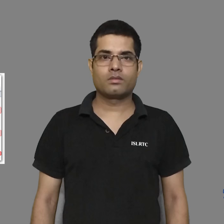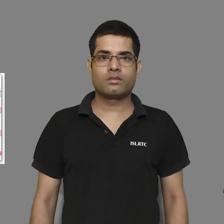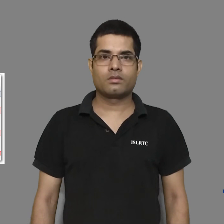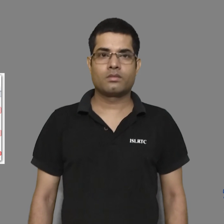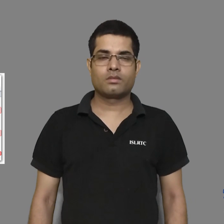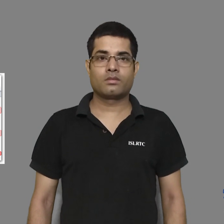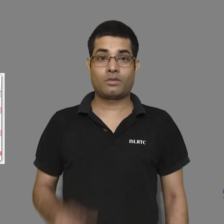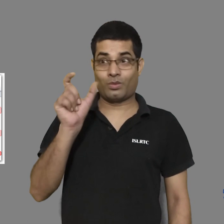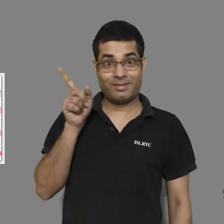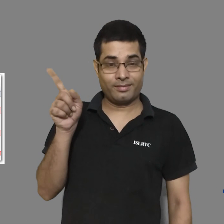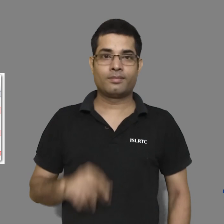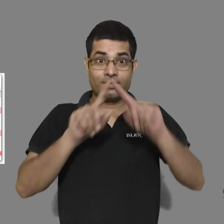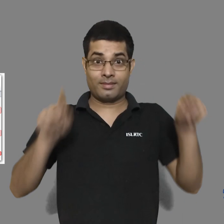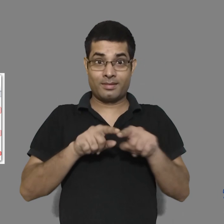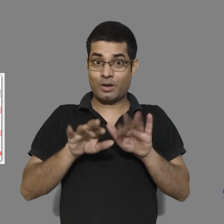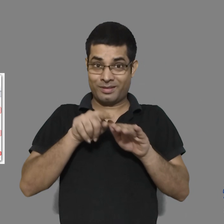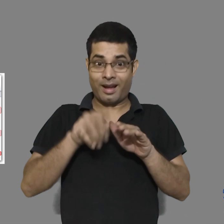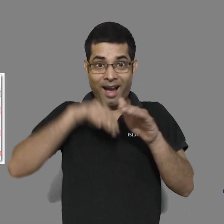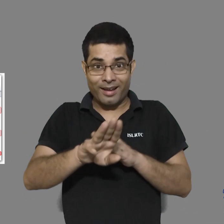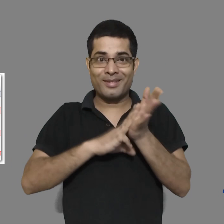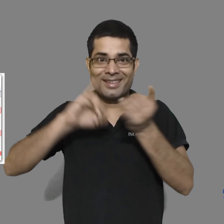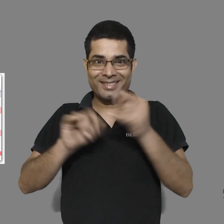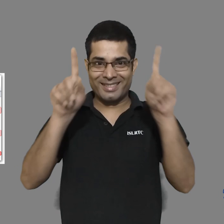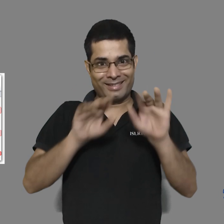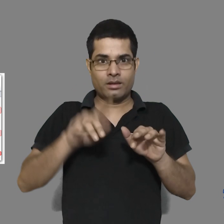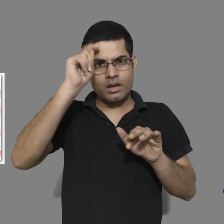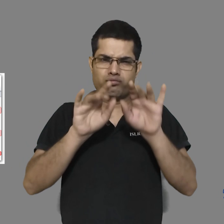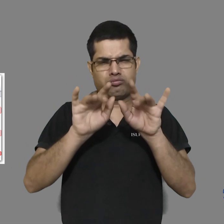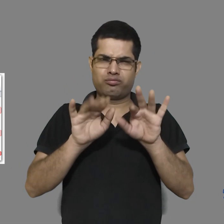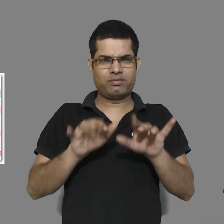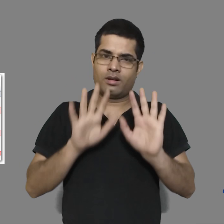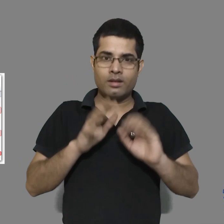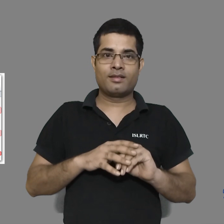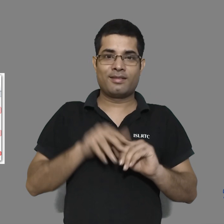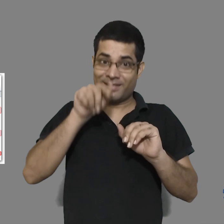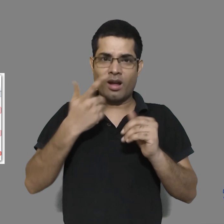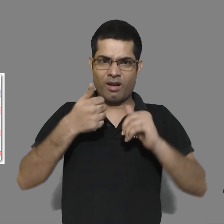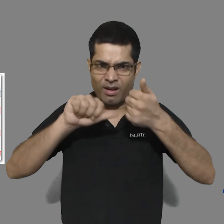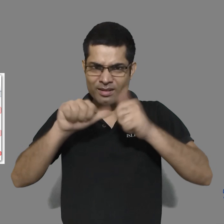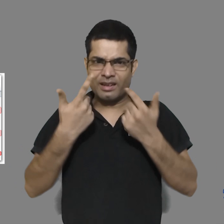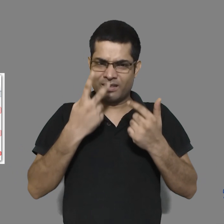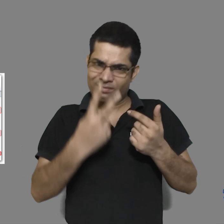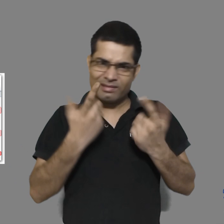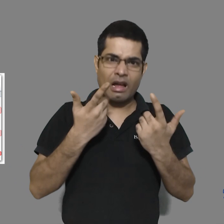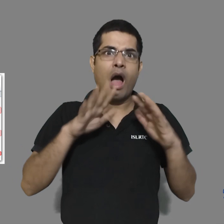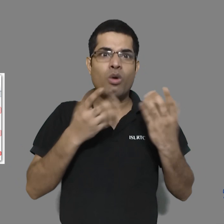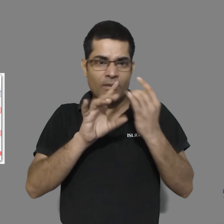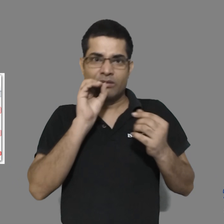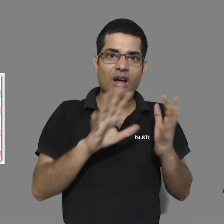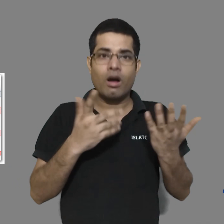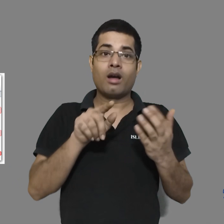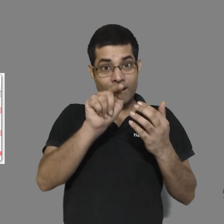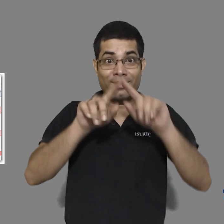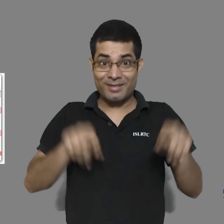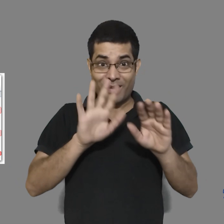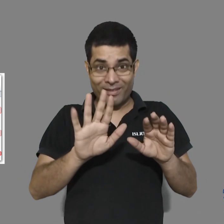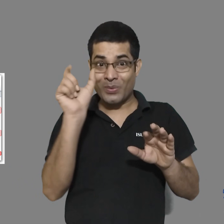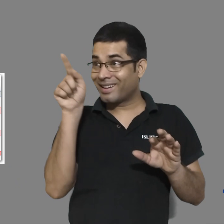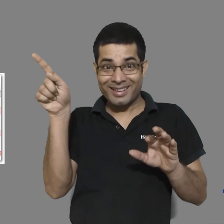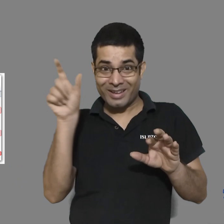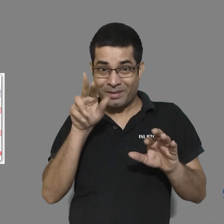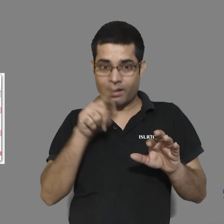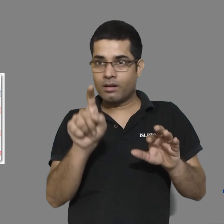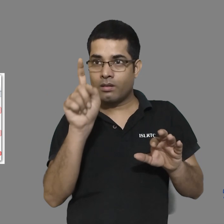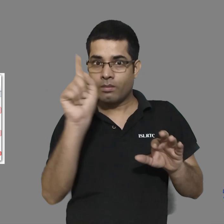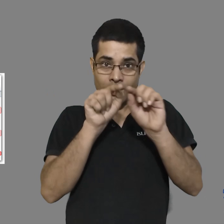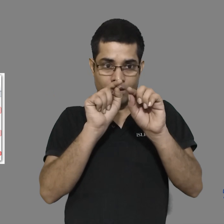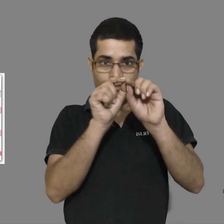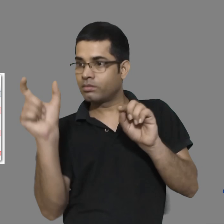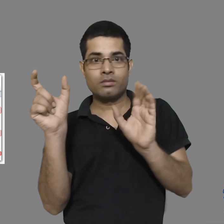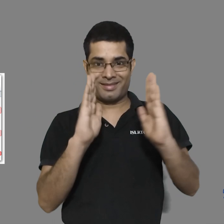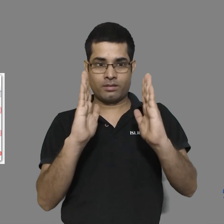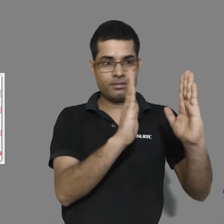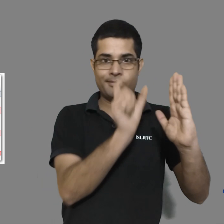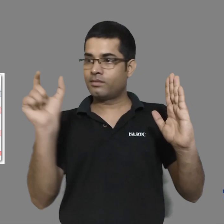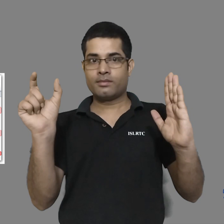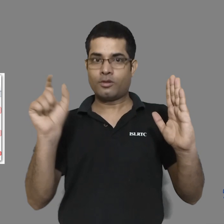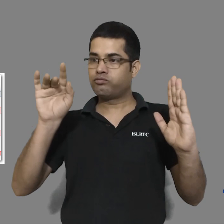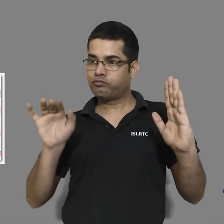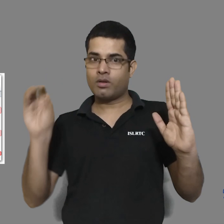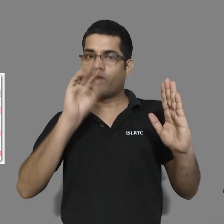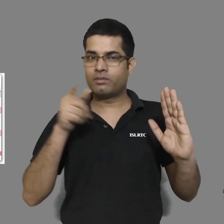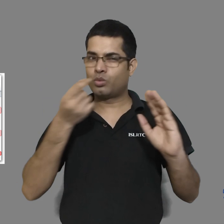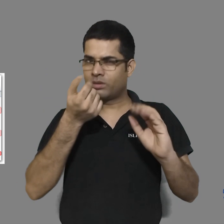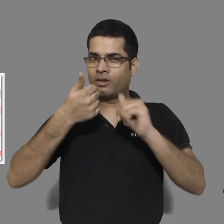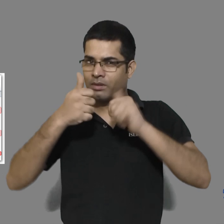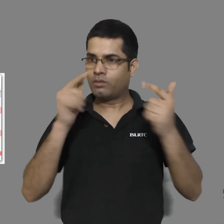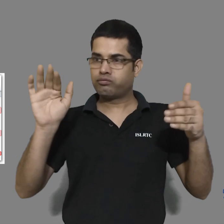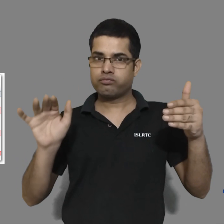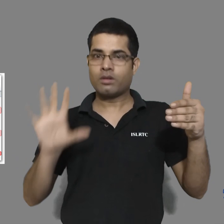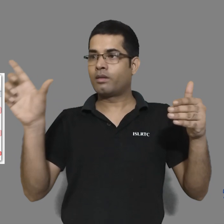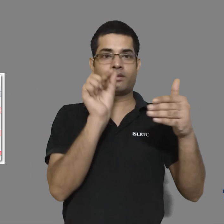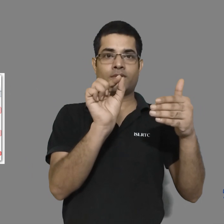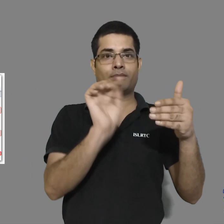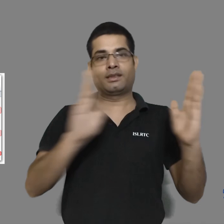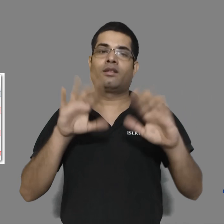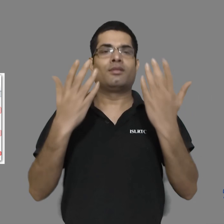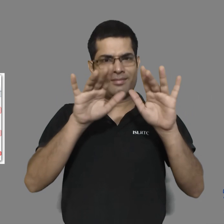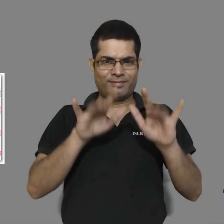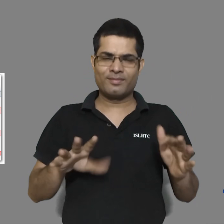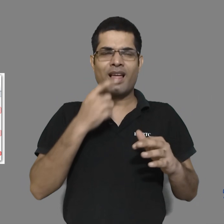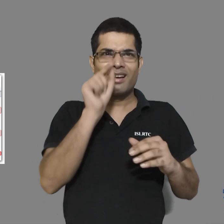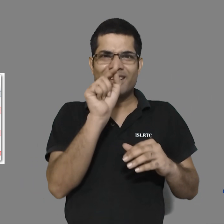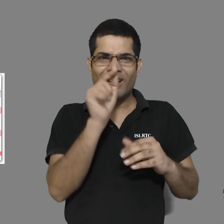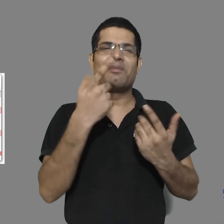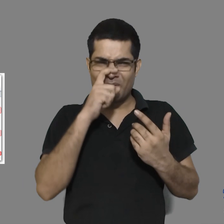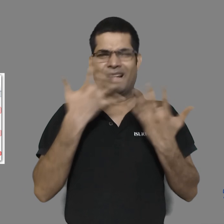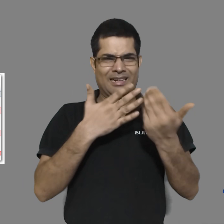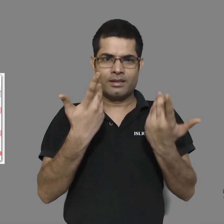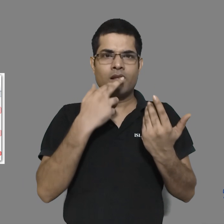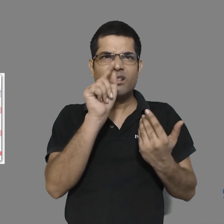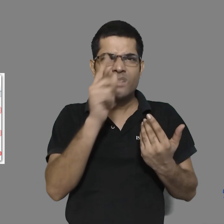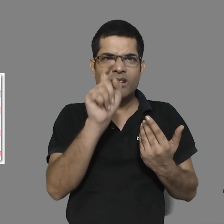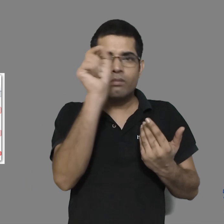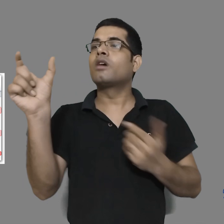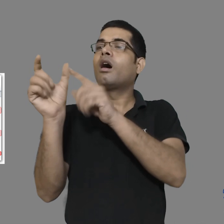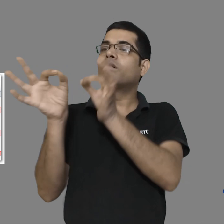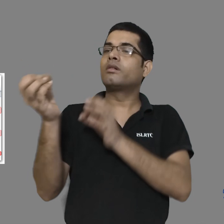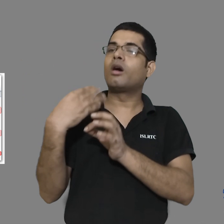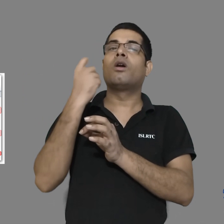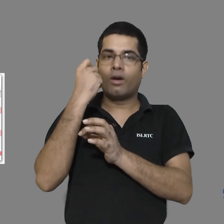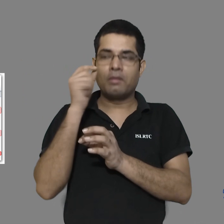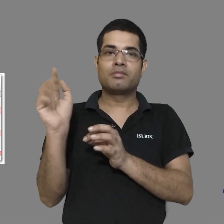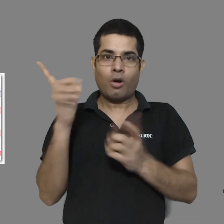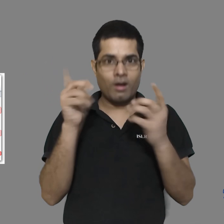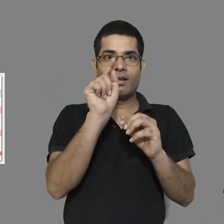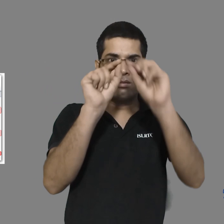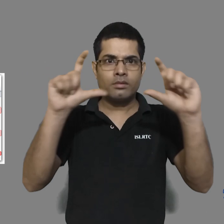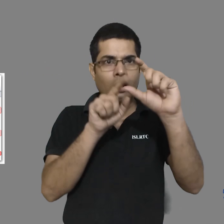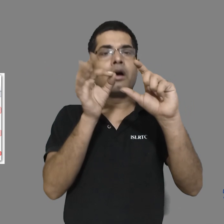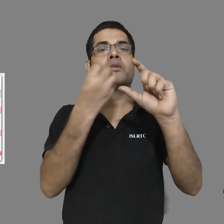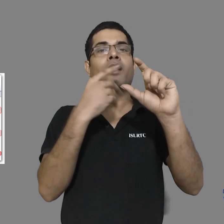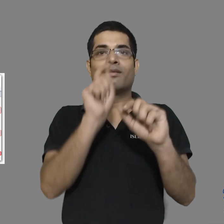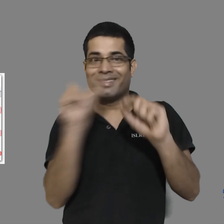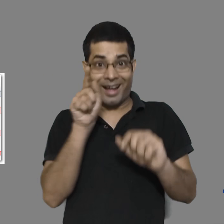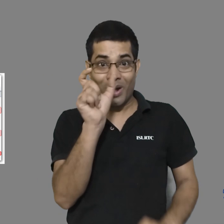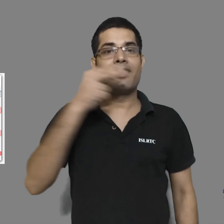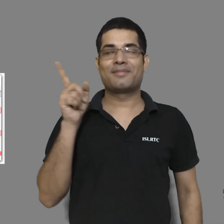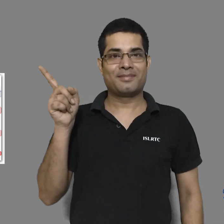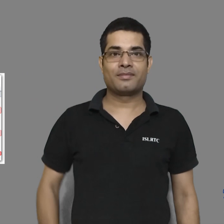Balloons